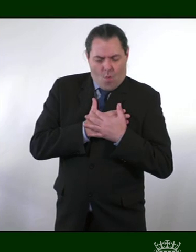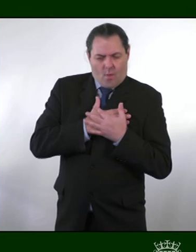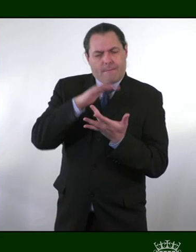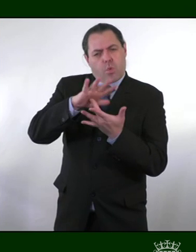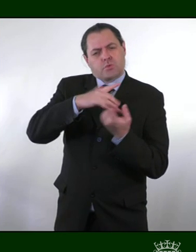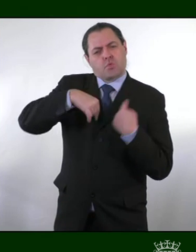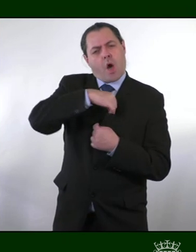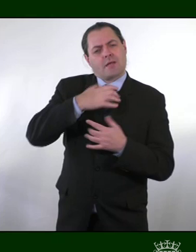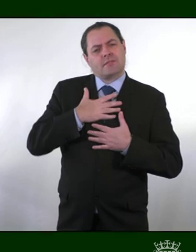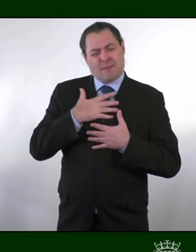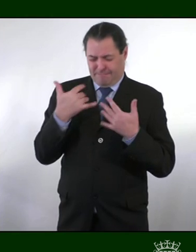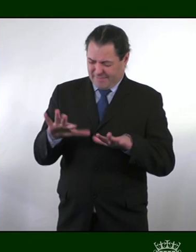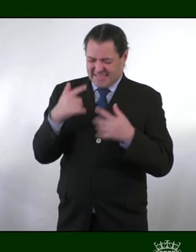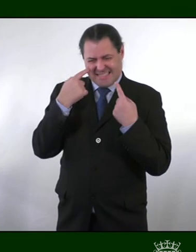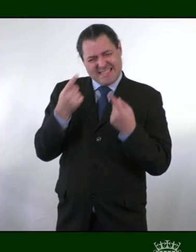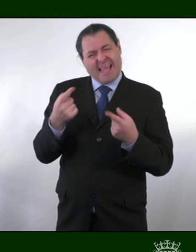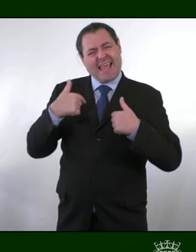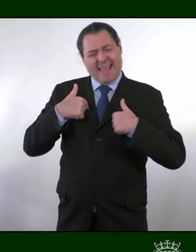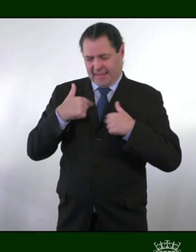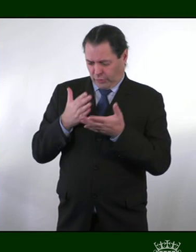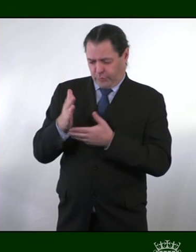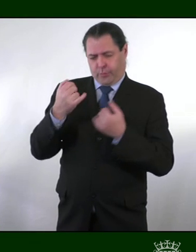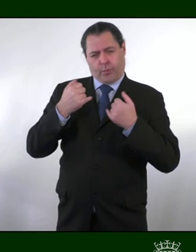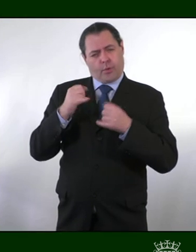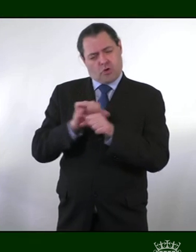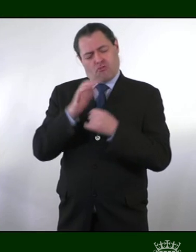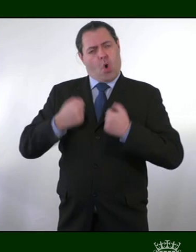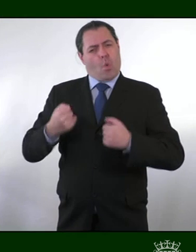We have demonstrated that during this crisis by the support we have put in place.